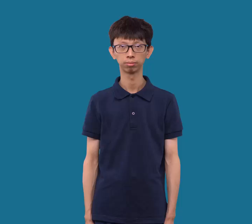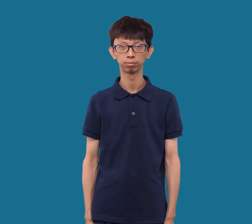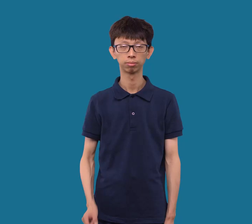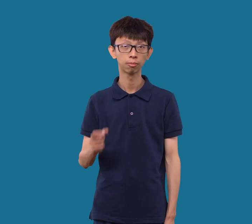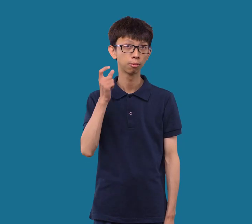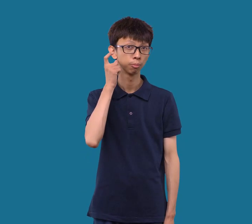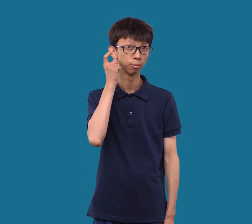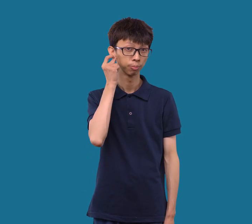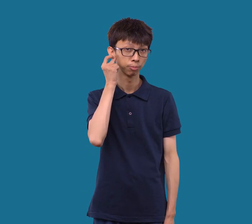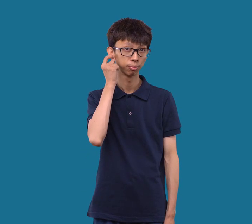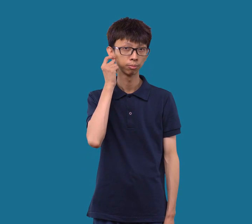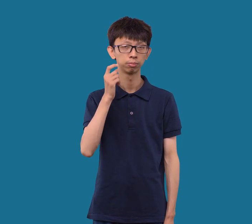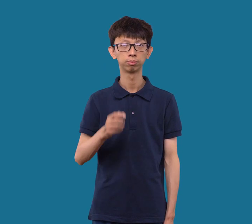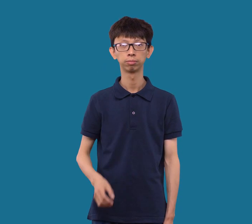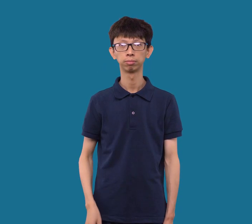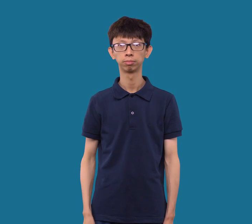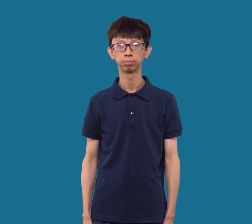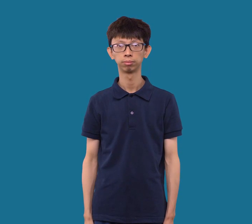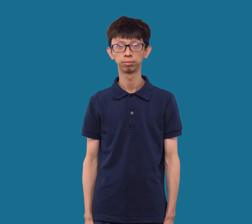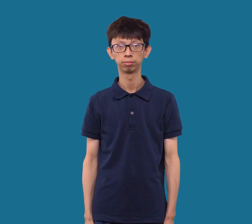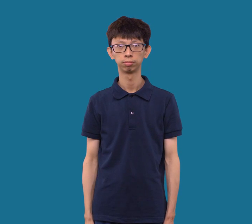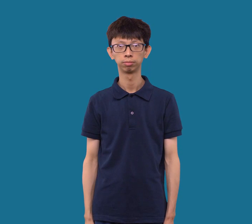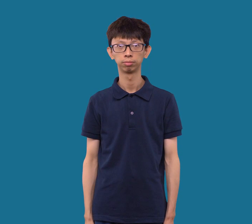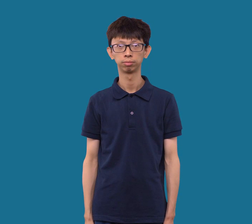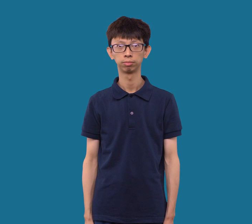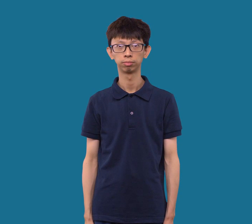khuyên tai